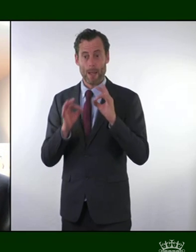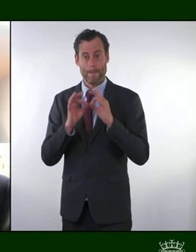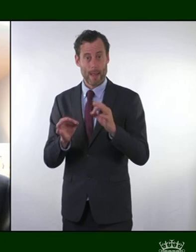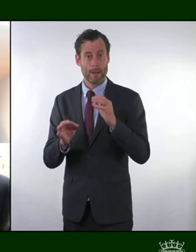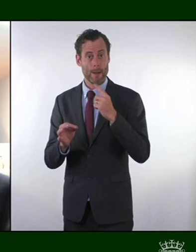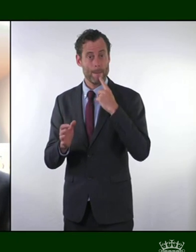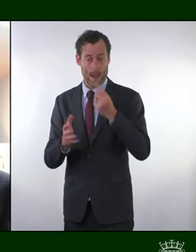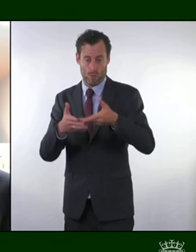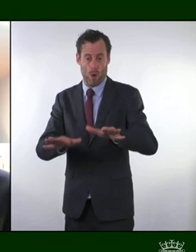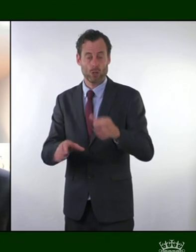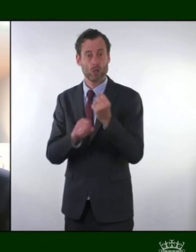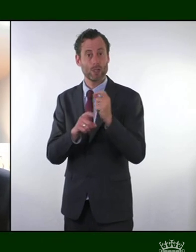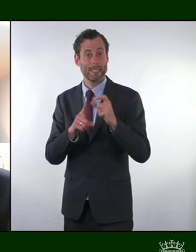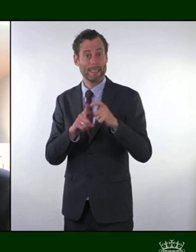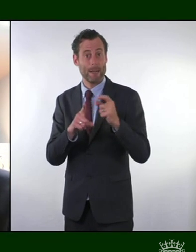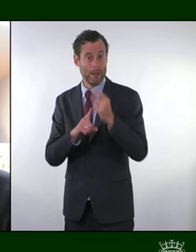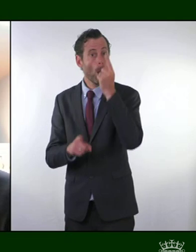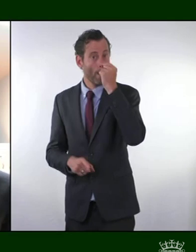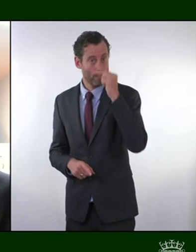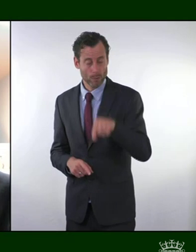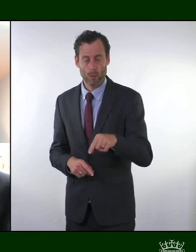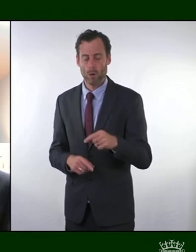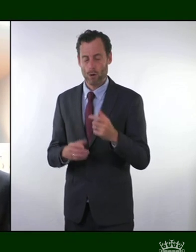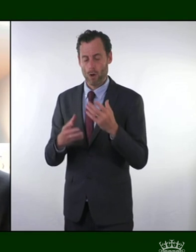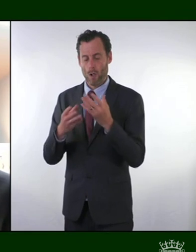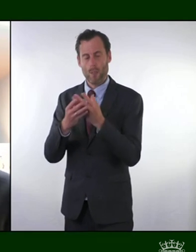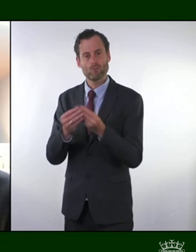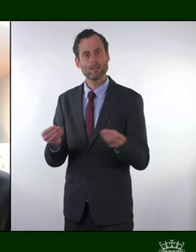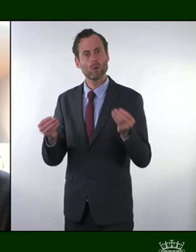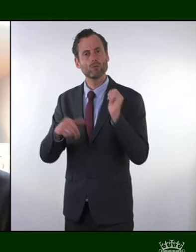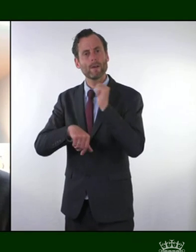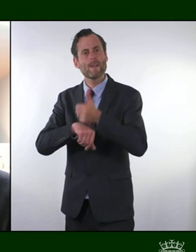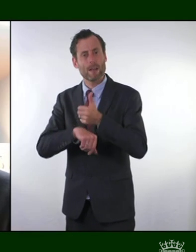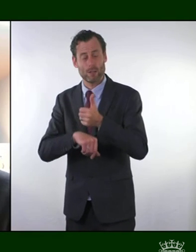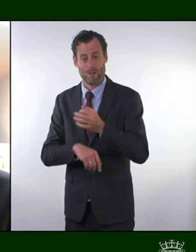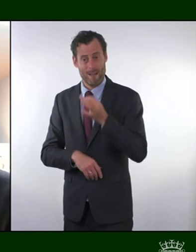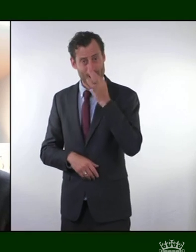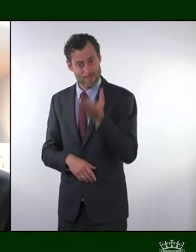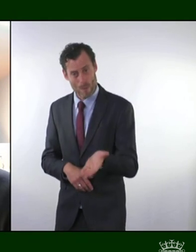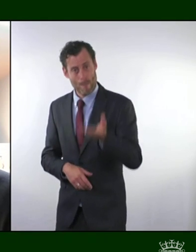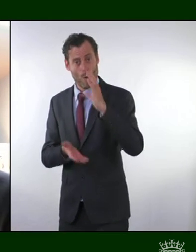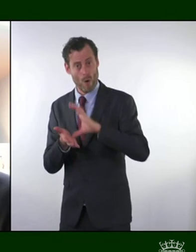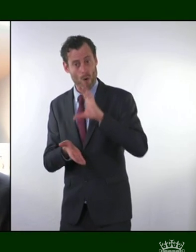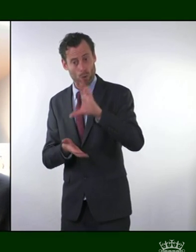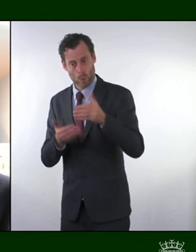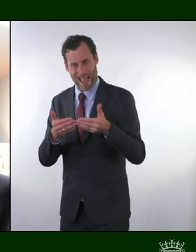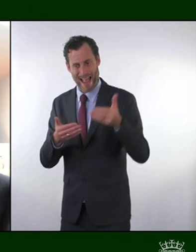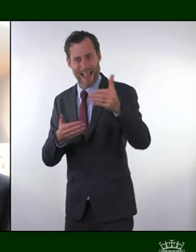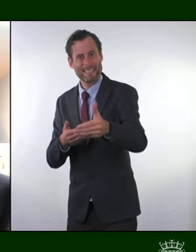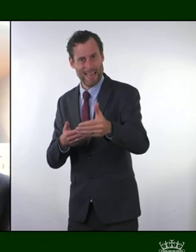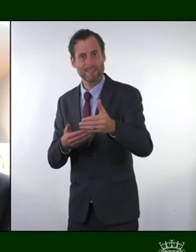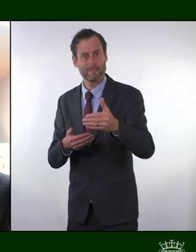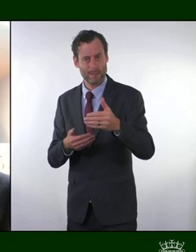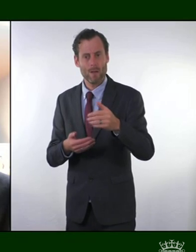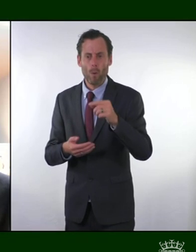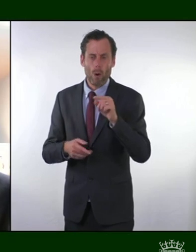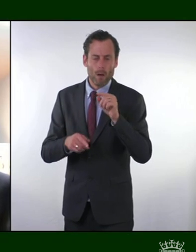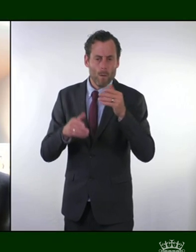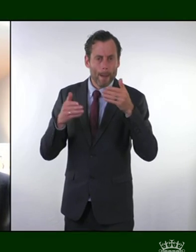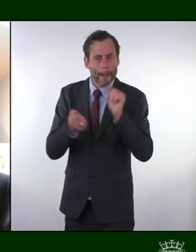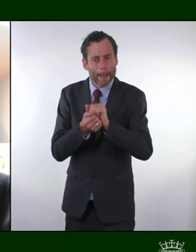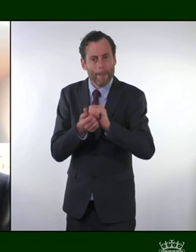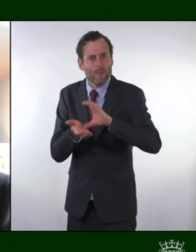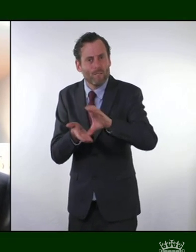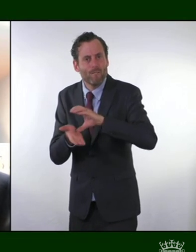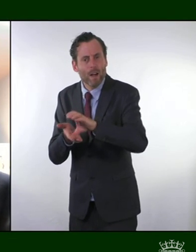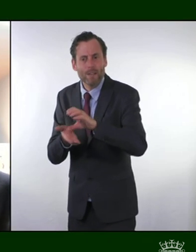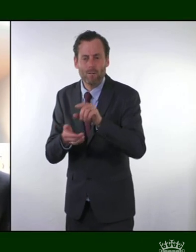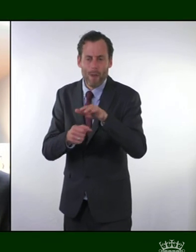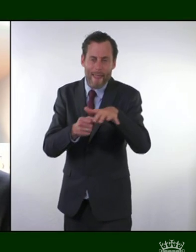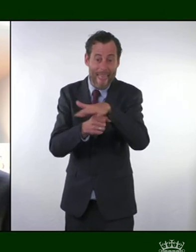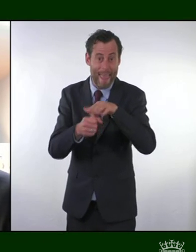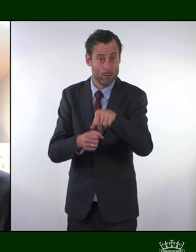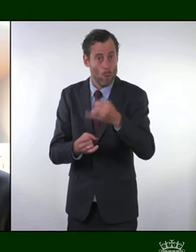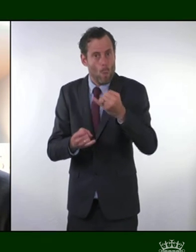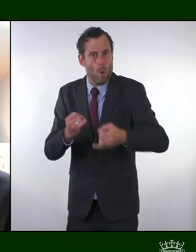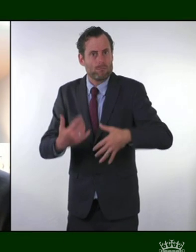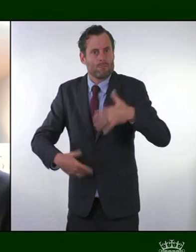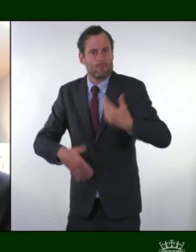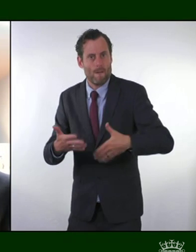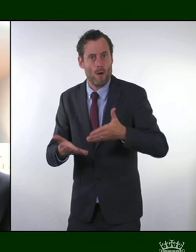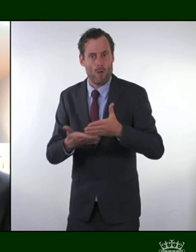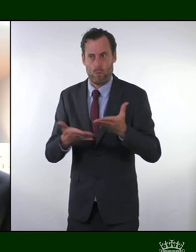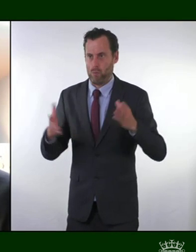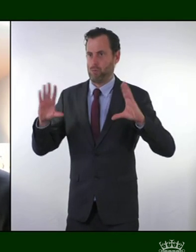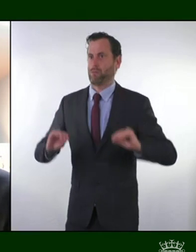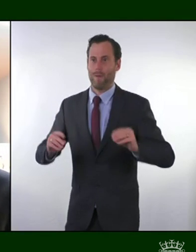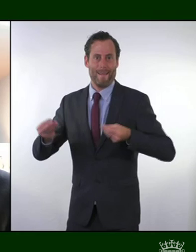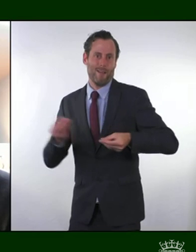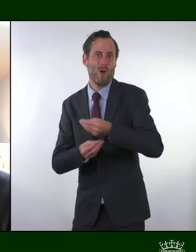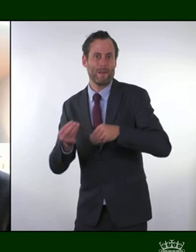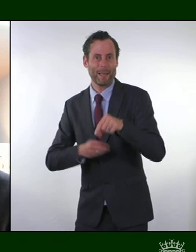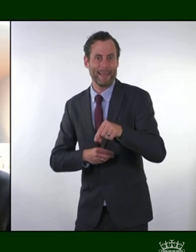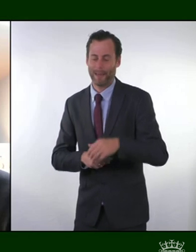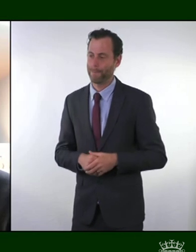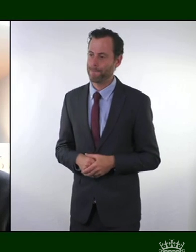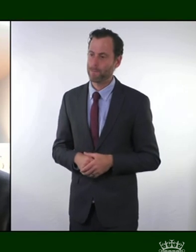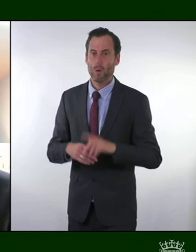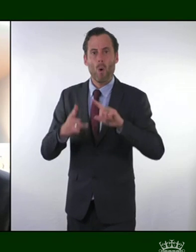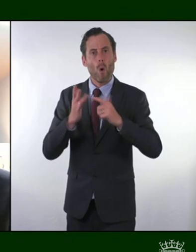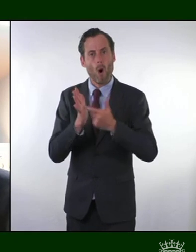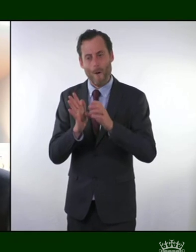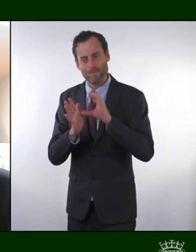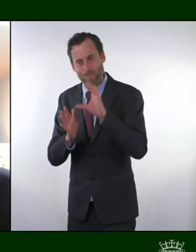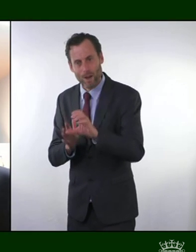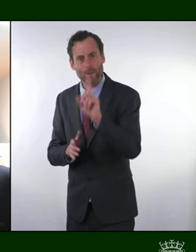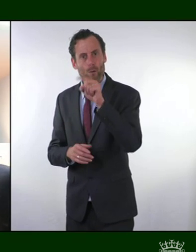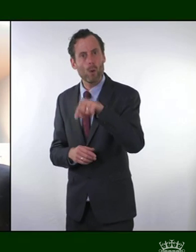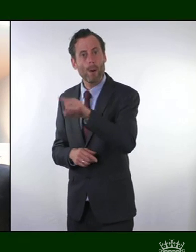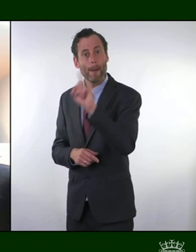The Resolution Foundation is calling for £3 billion to £5 billion to be spent on extending furlough payments for the hardest-hit sectors, and the TUC is warning of the effect that ending the furlough scheme early will have on people who are shielding and in difficulties.